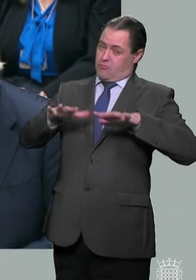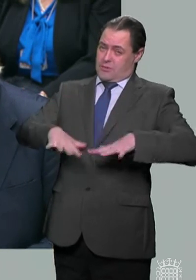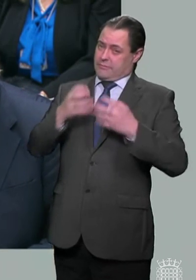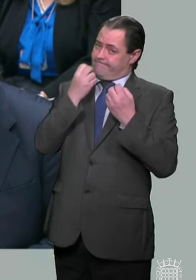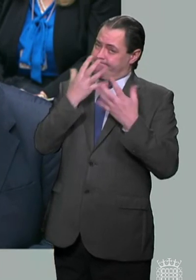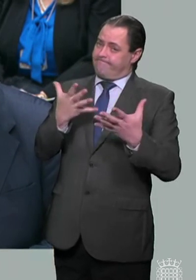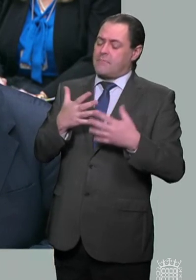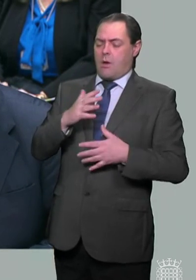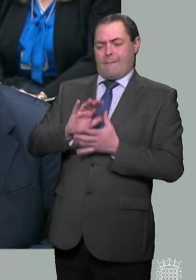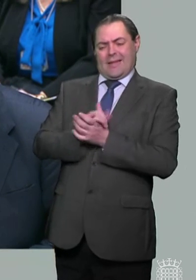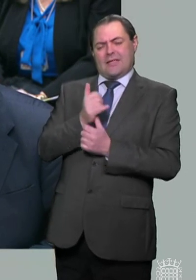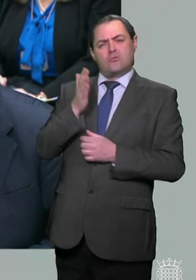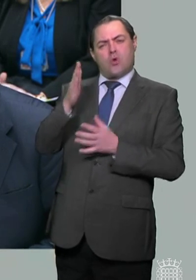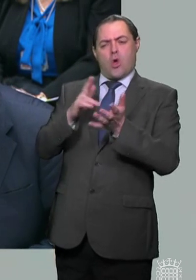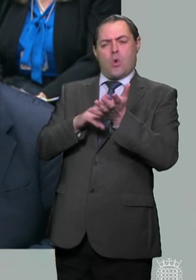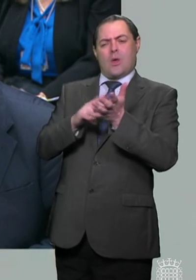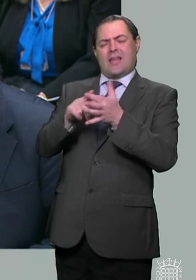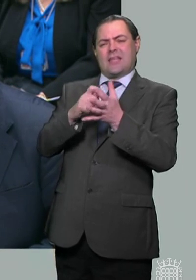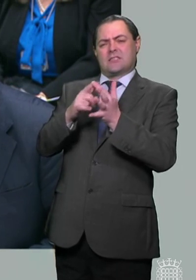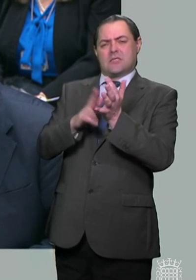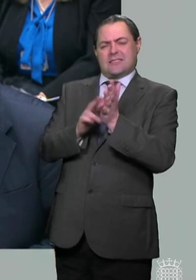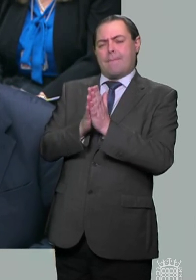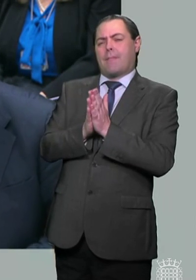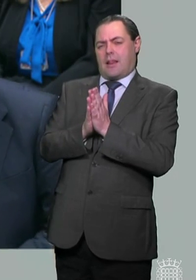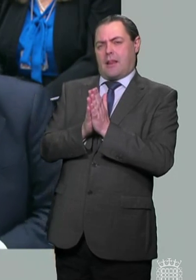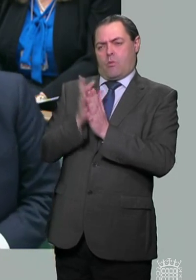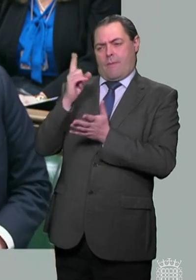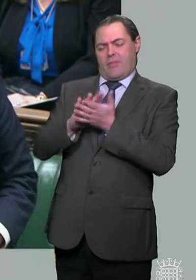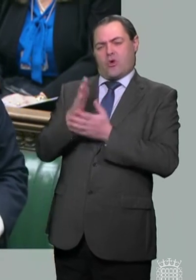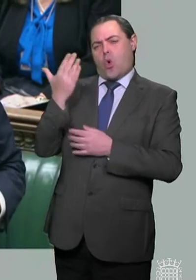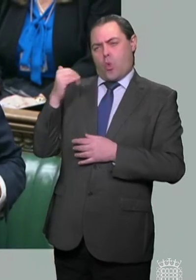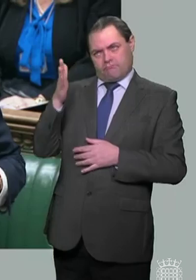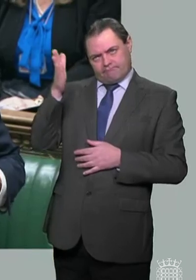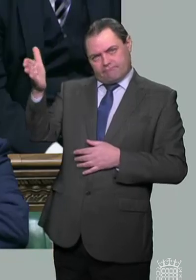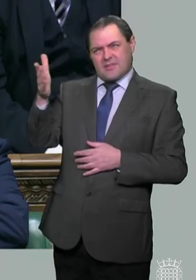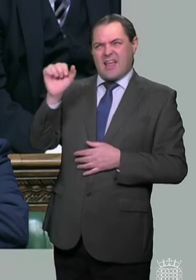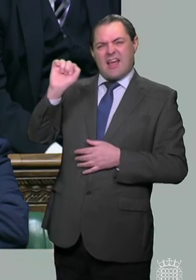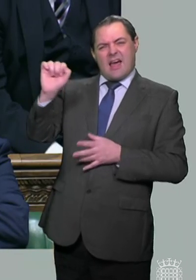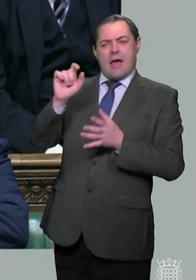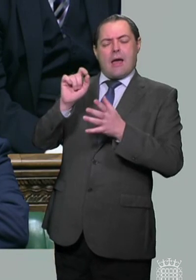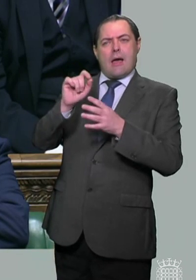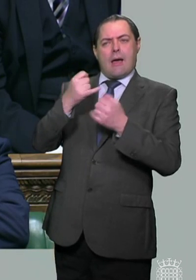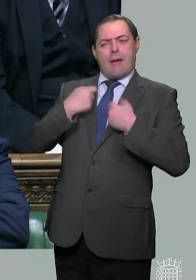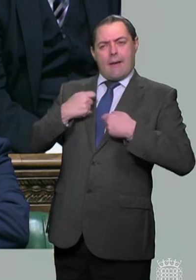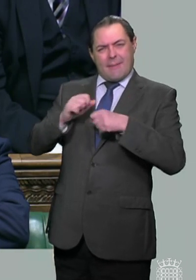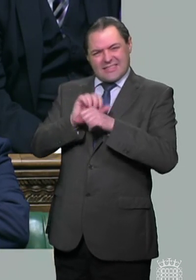I was delighted to visit the Neasden temple last month to hear about all they have done during the pandemic.